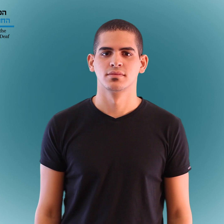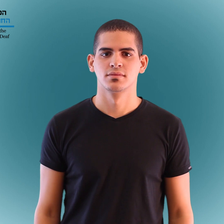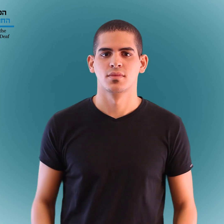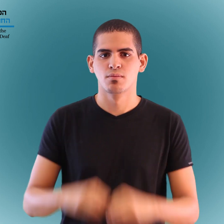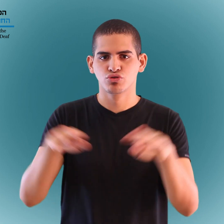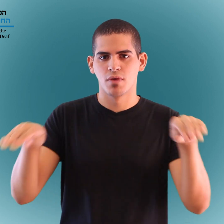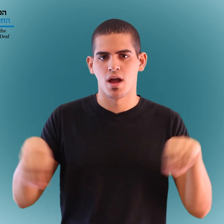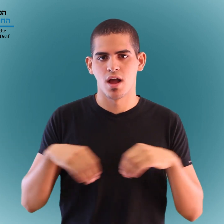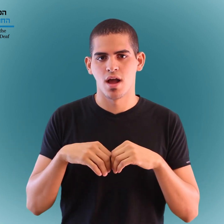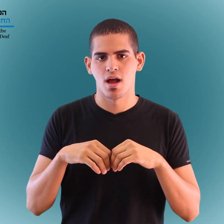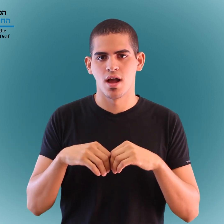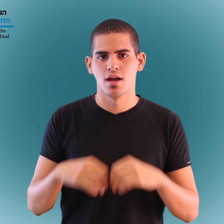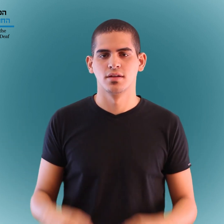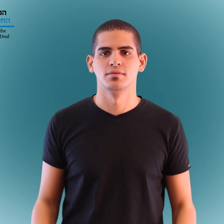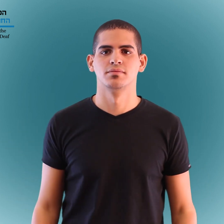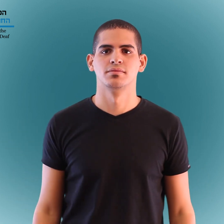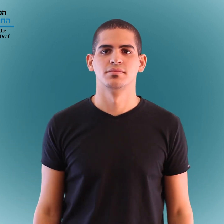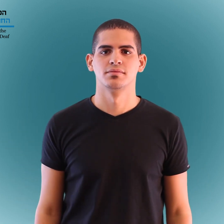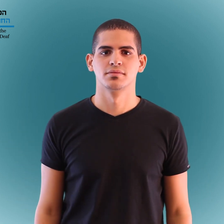משפחה